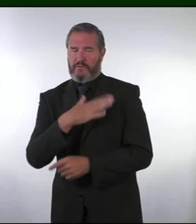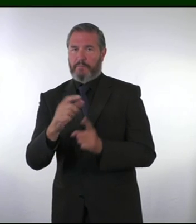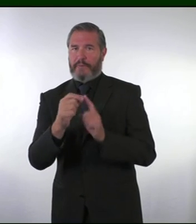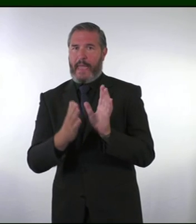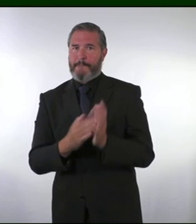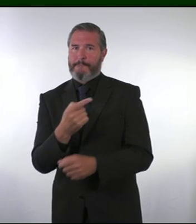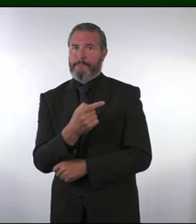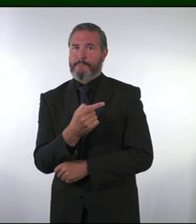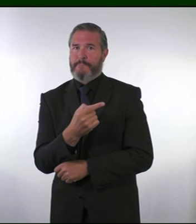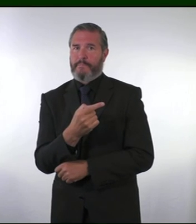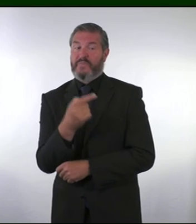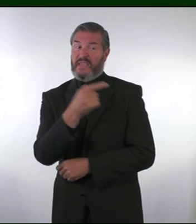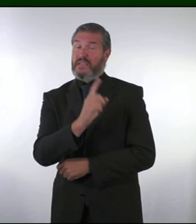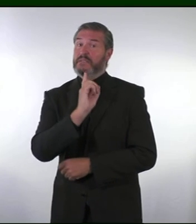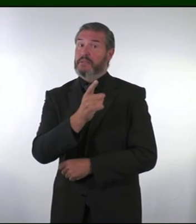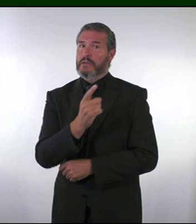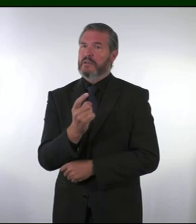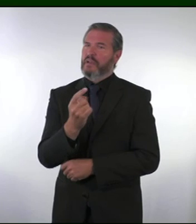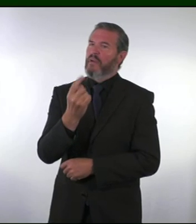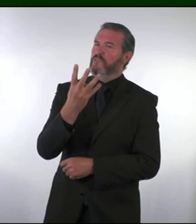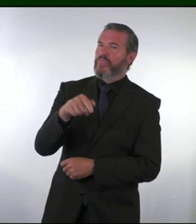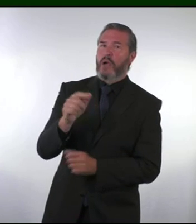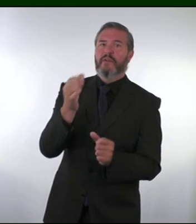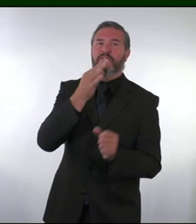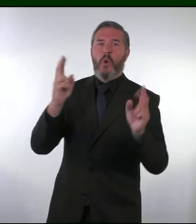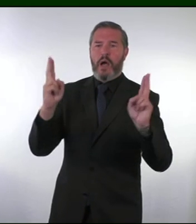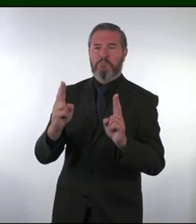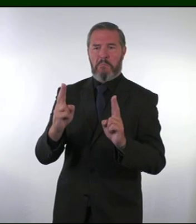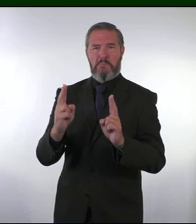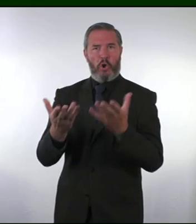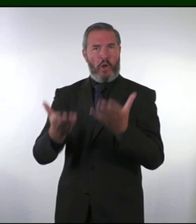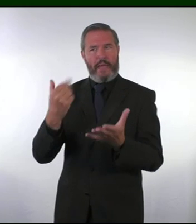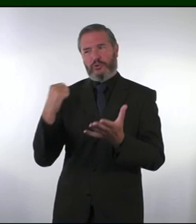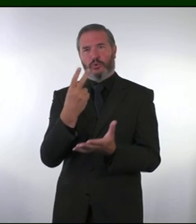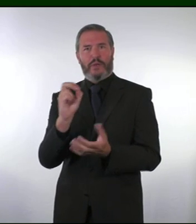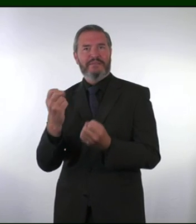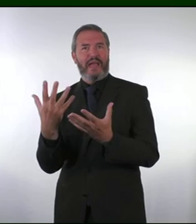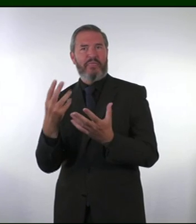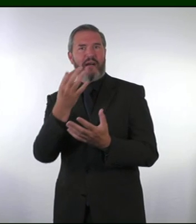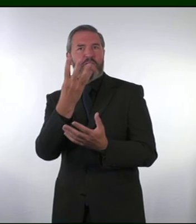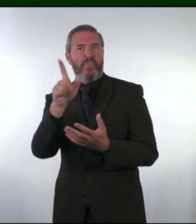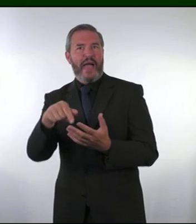The Prime Minister also said that there are 400,000 fewer families living in poverty now than there were in 2010.